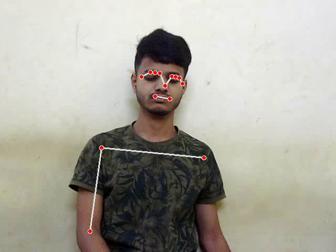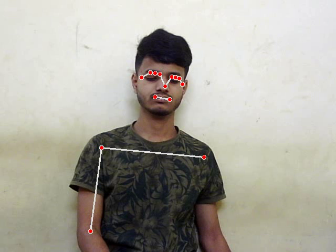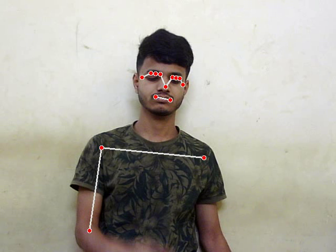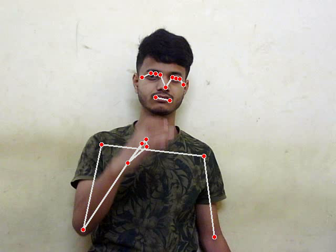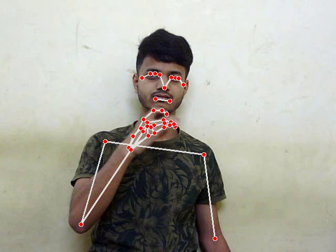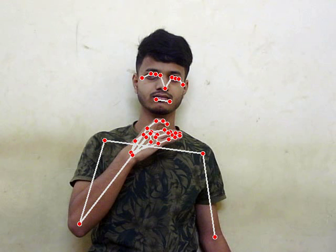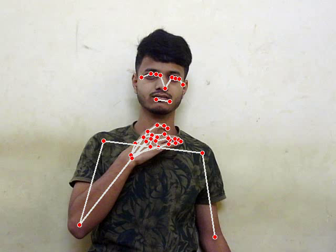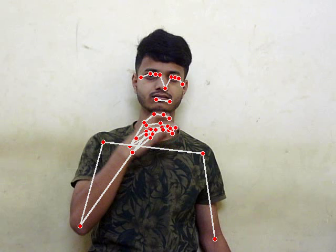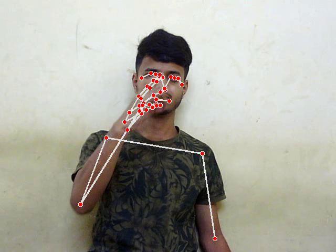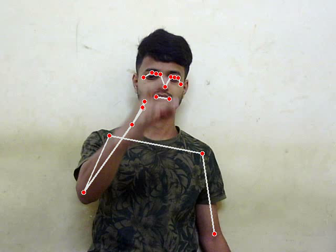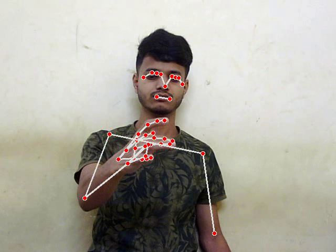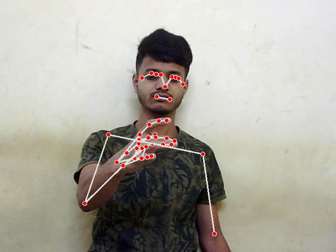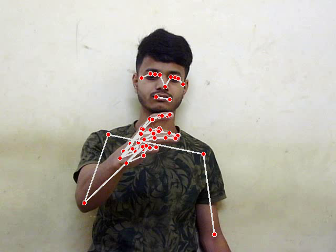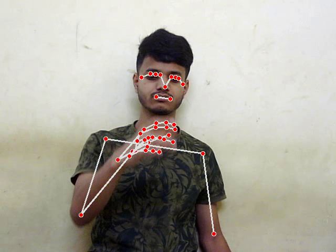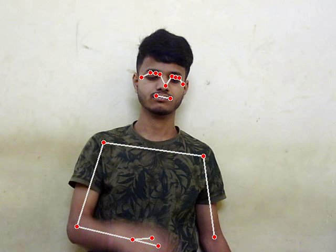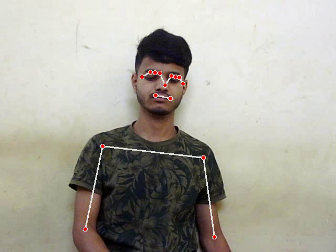like